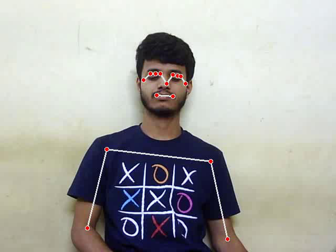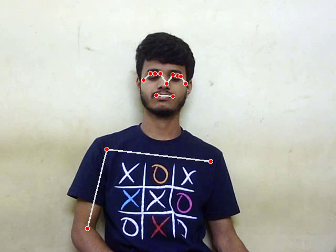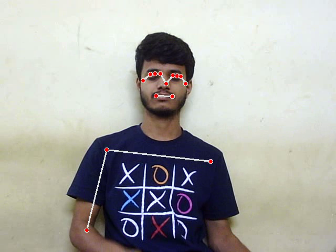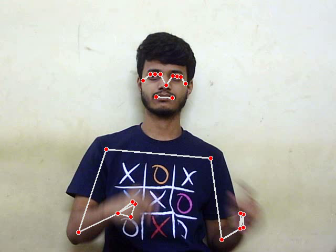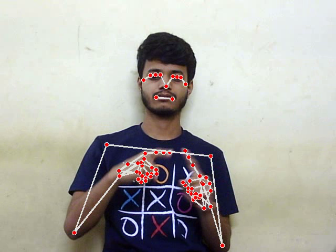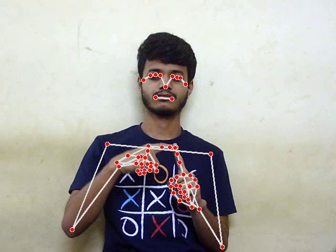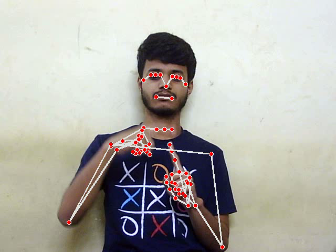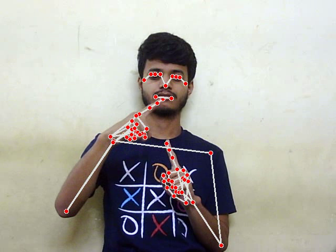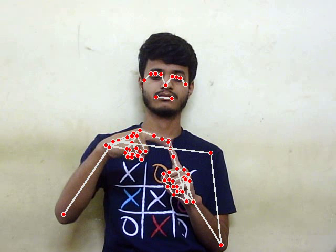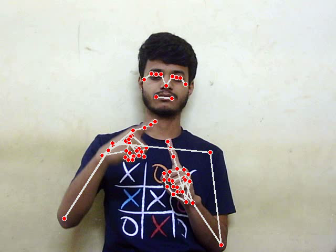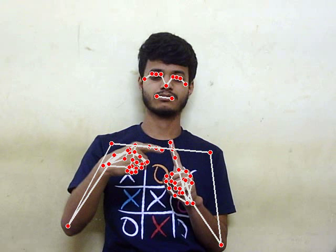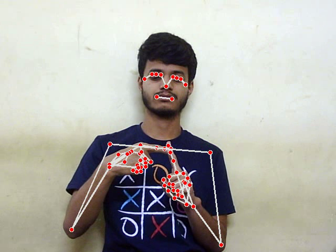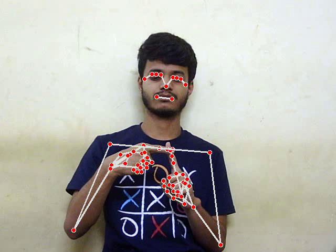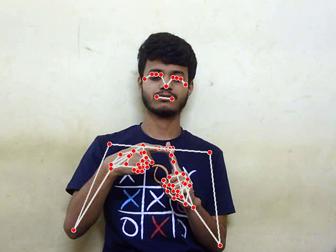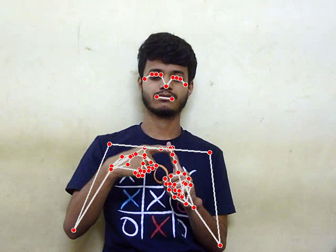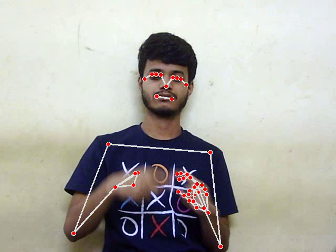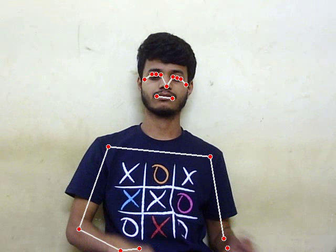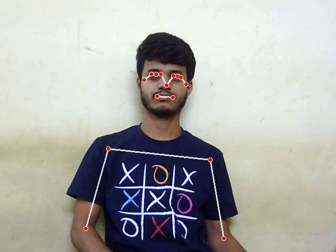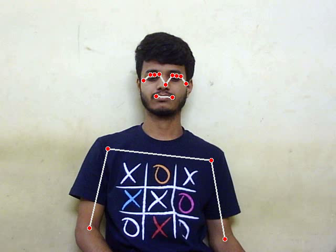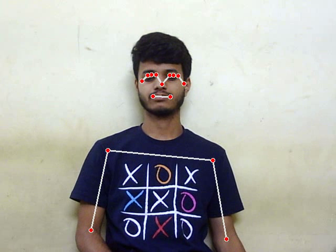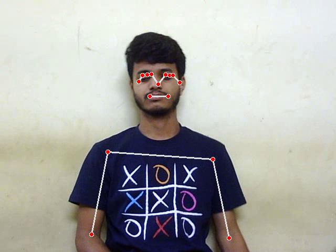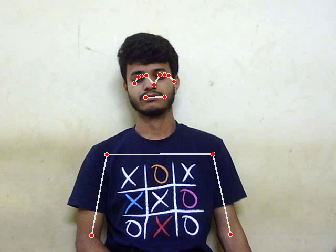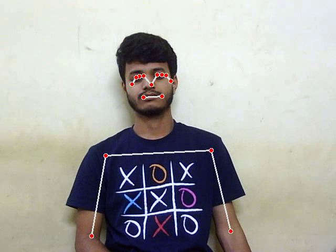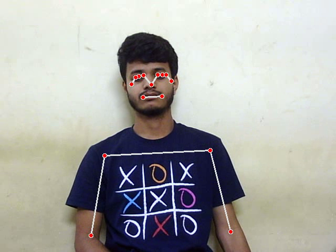when